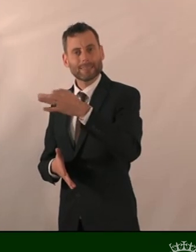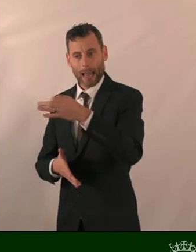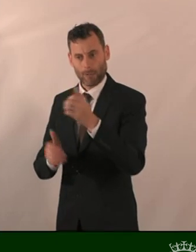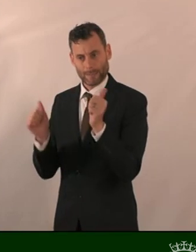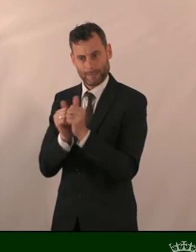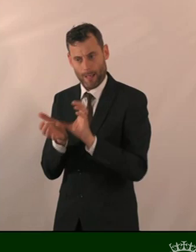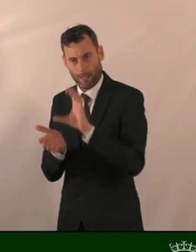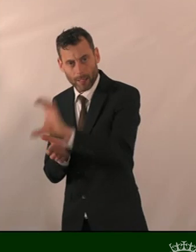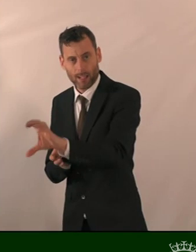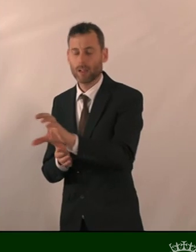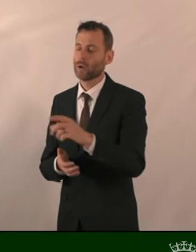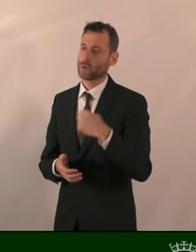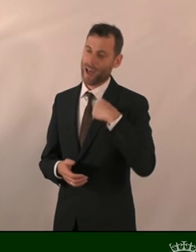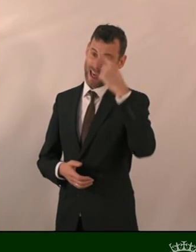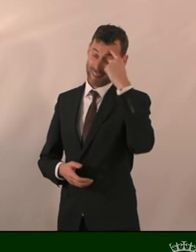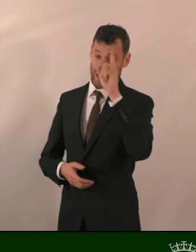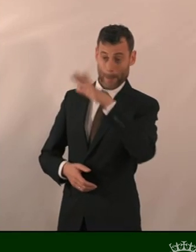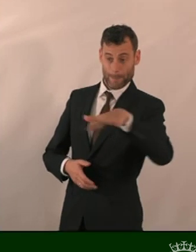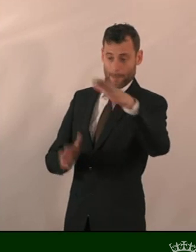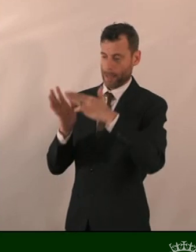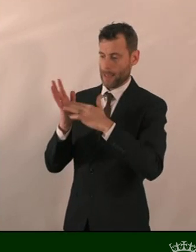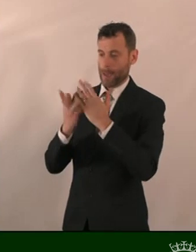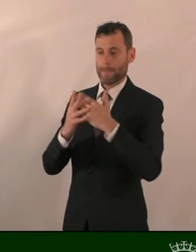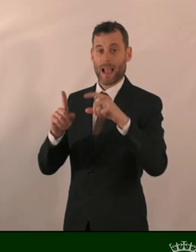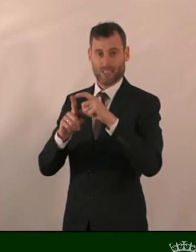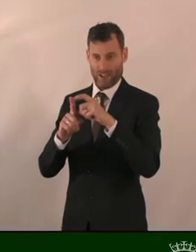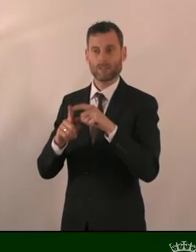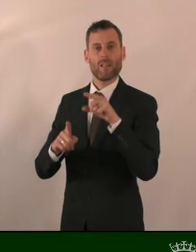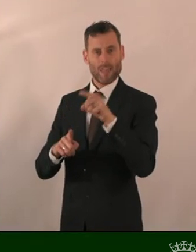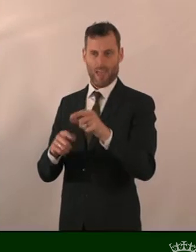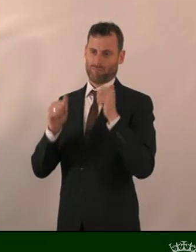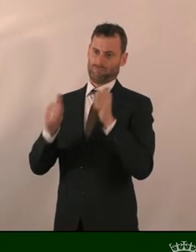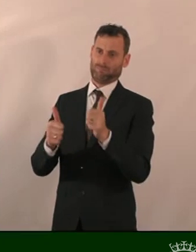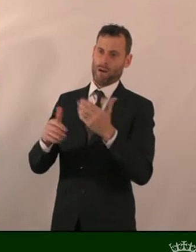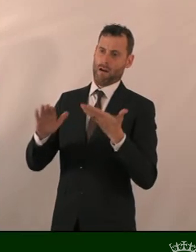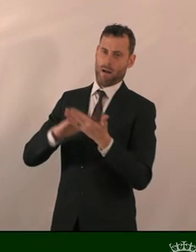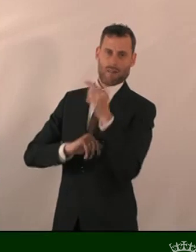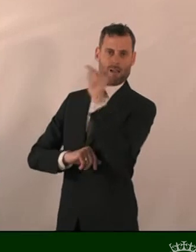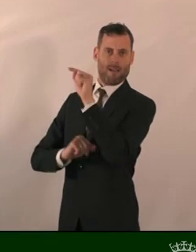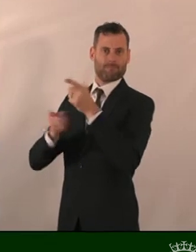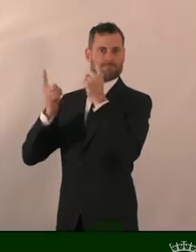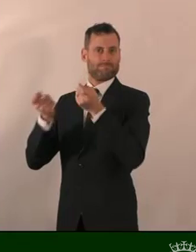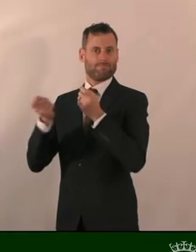In my view, the people of Mansfield are well served by him.